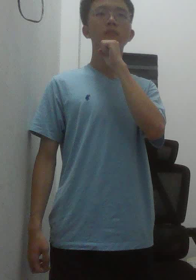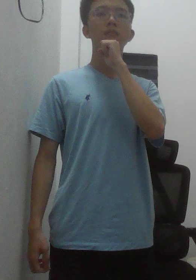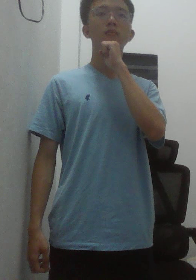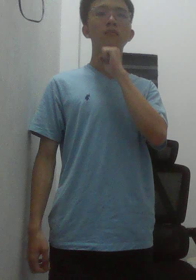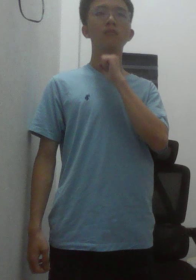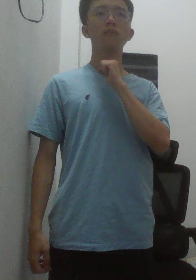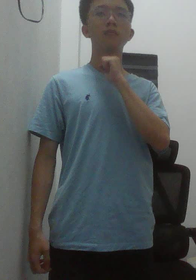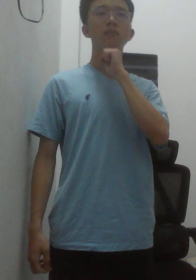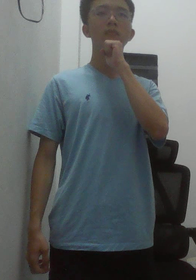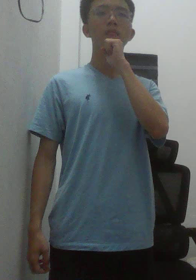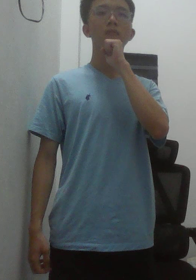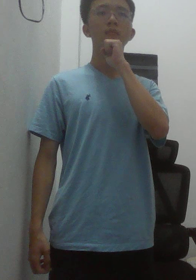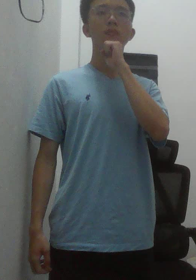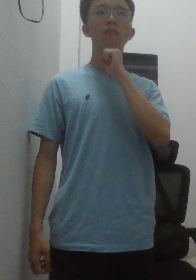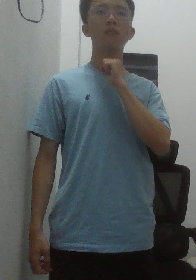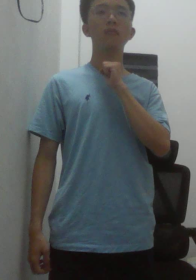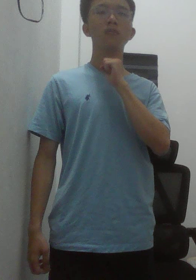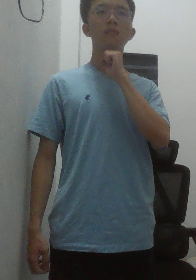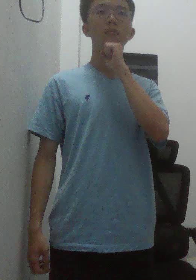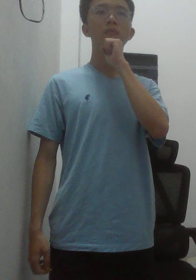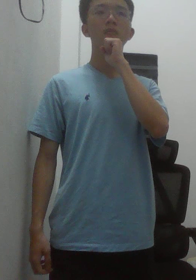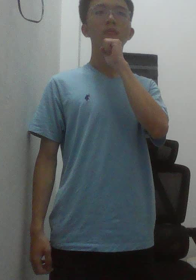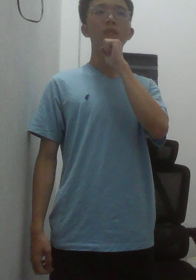dong y